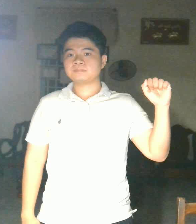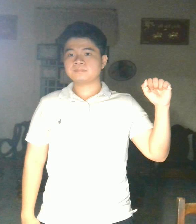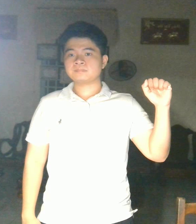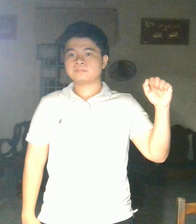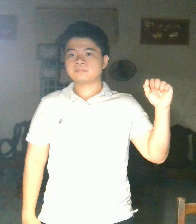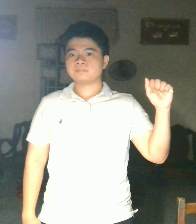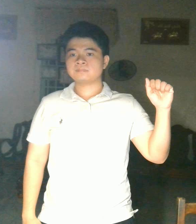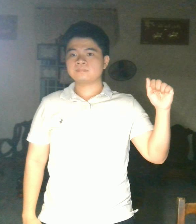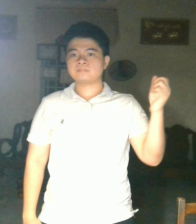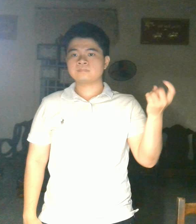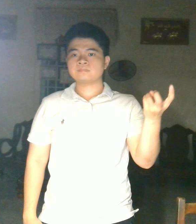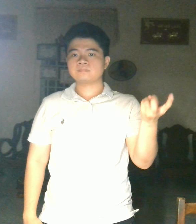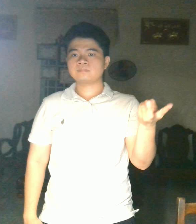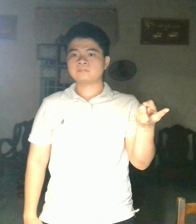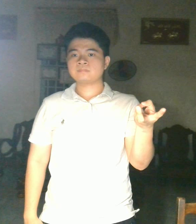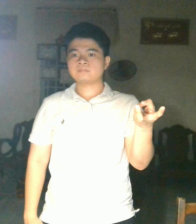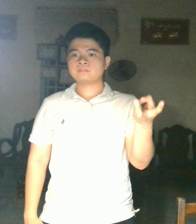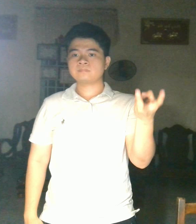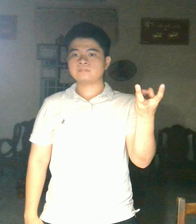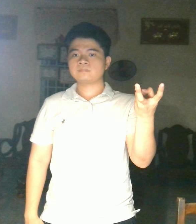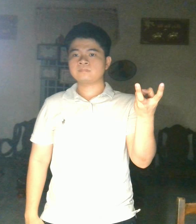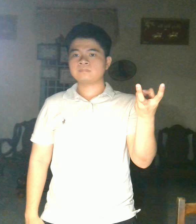ă